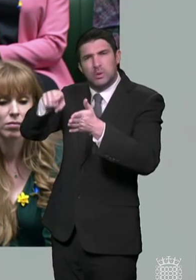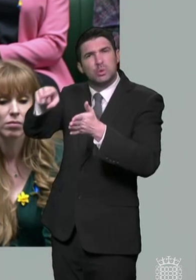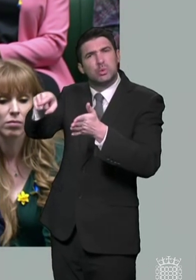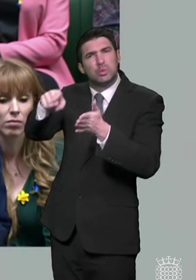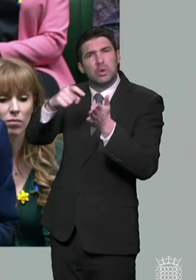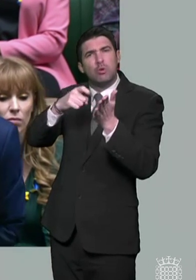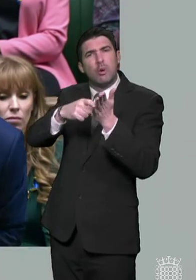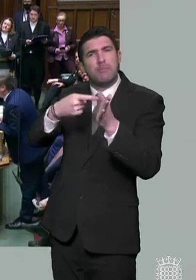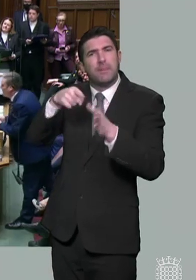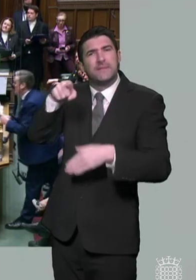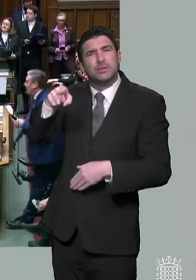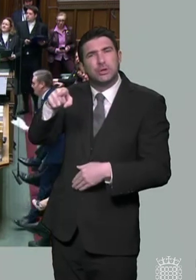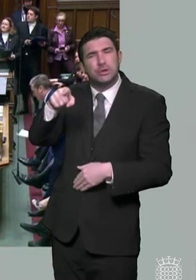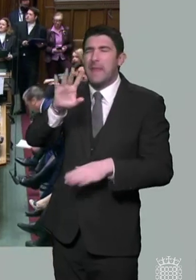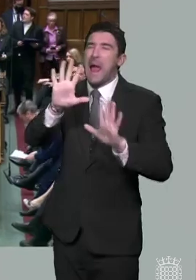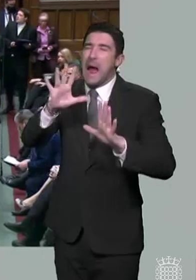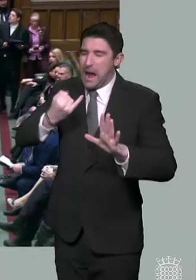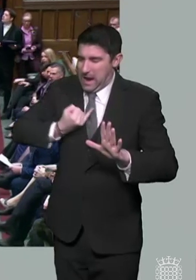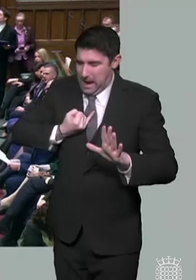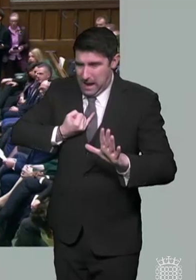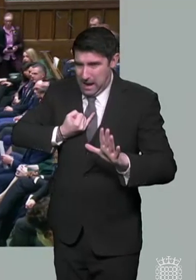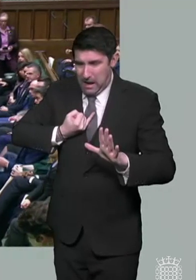Why on earth is he not facing sanctions?